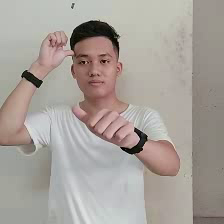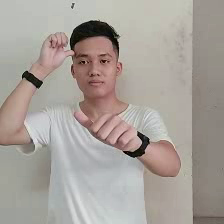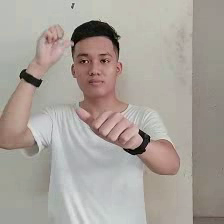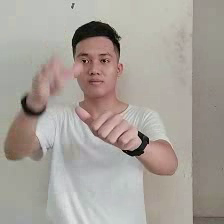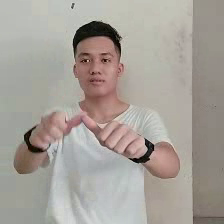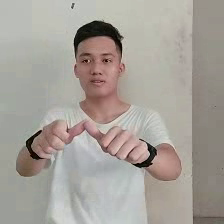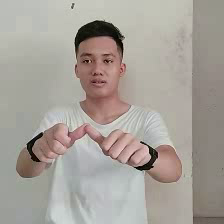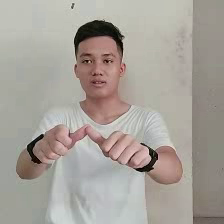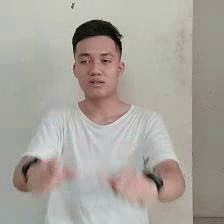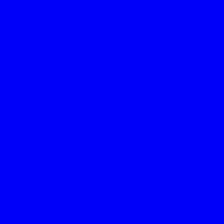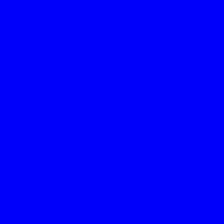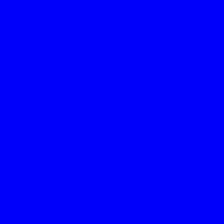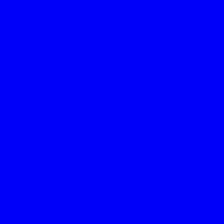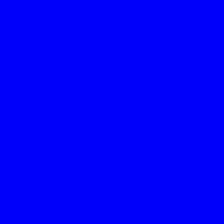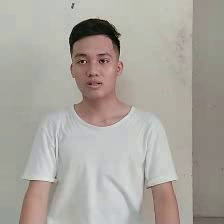Nhớ